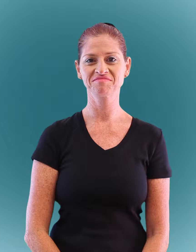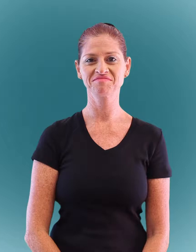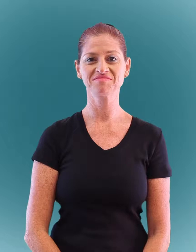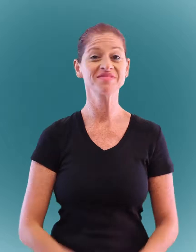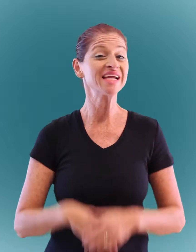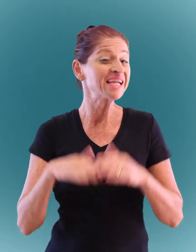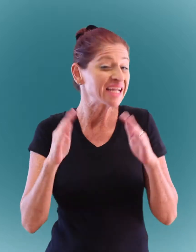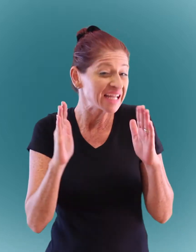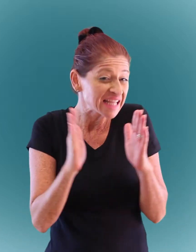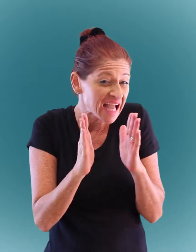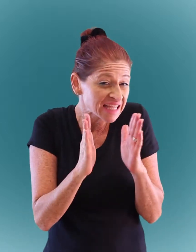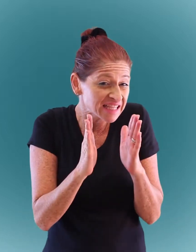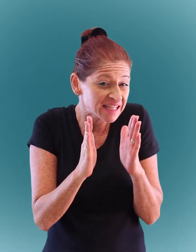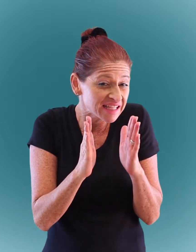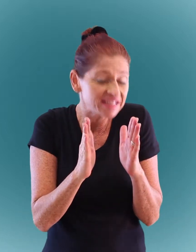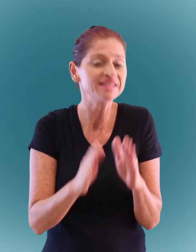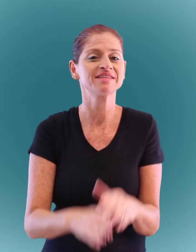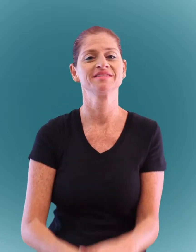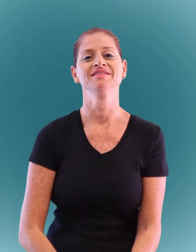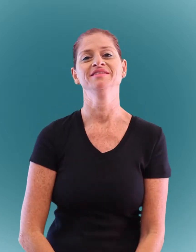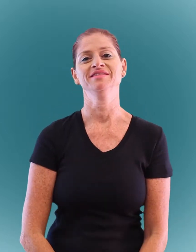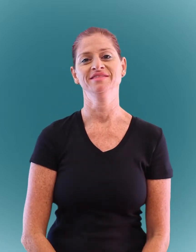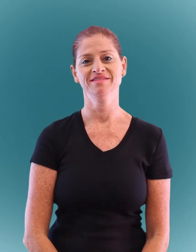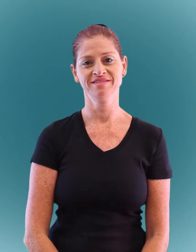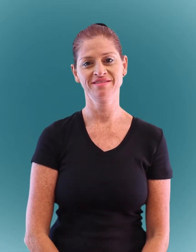קטן